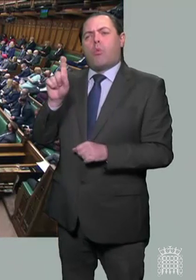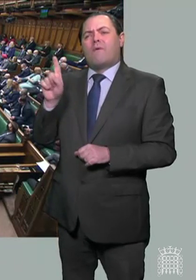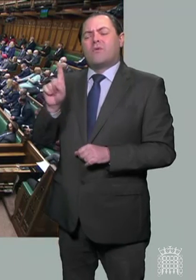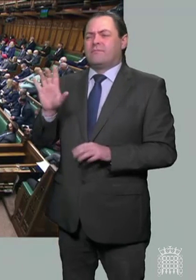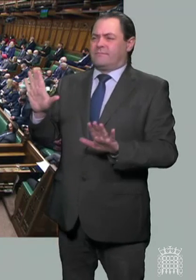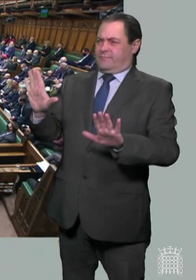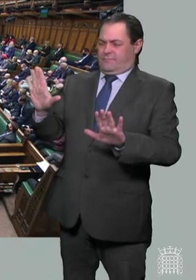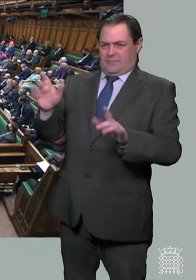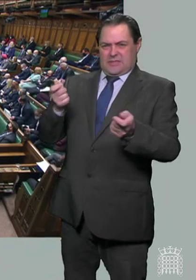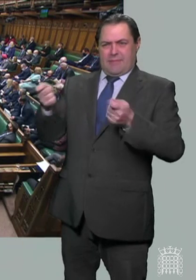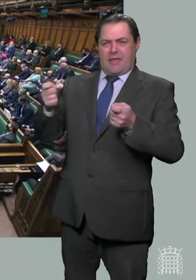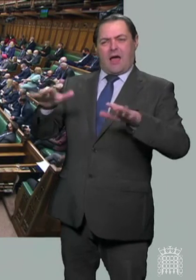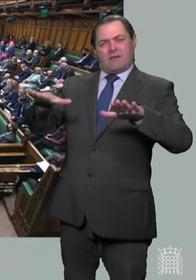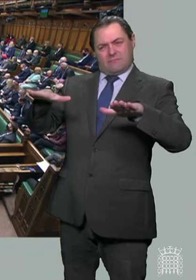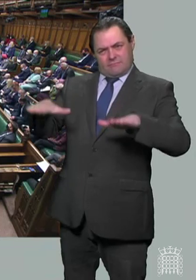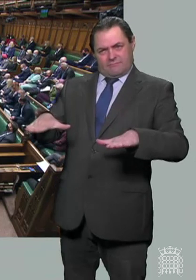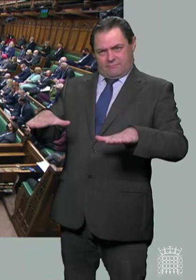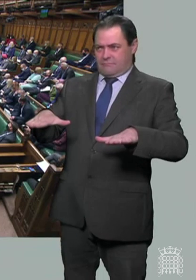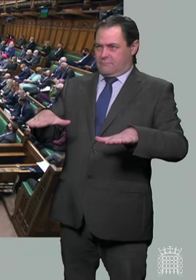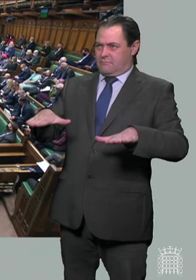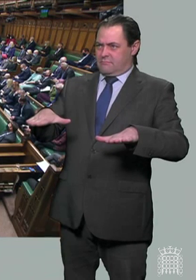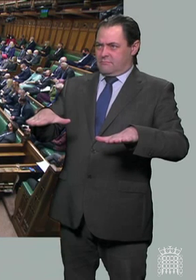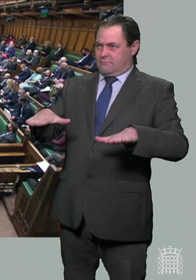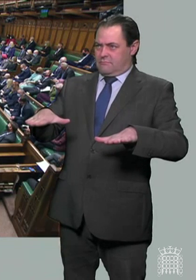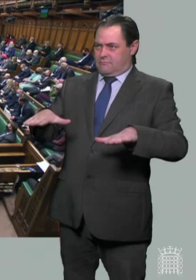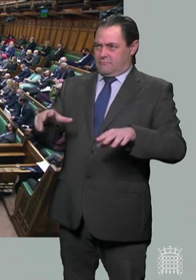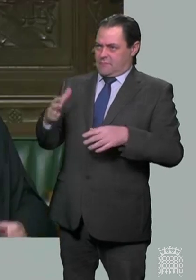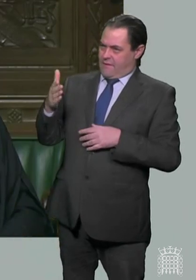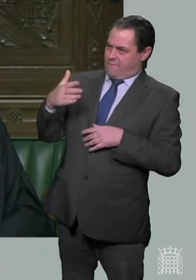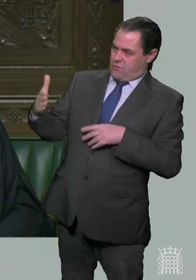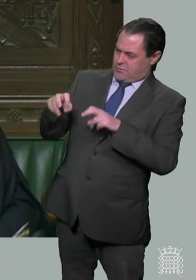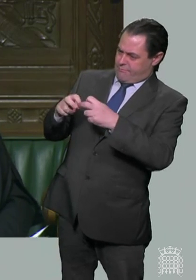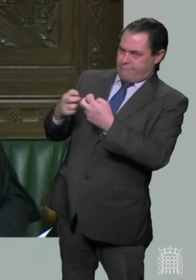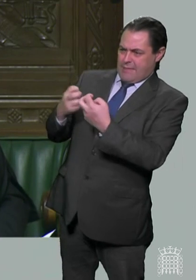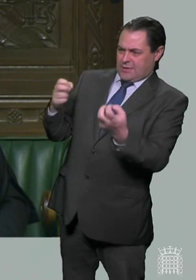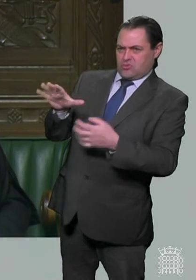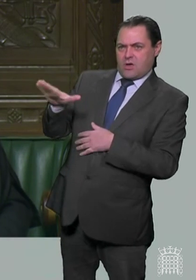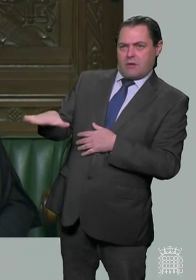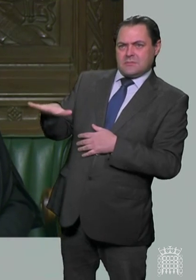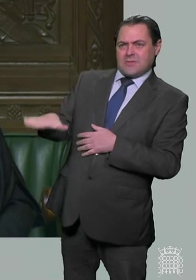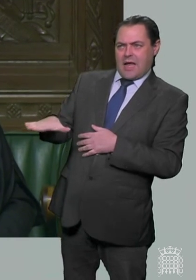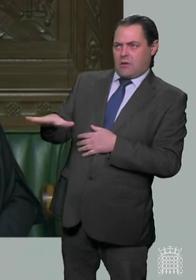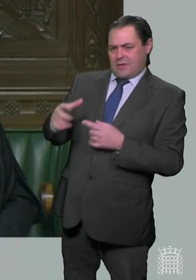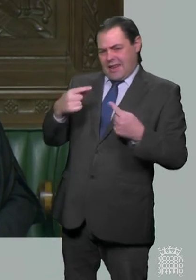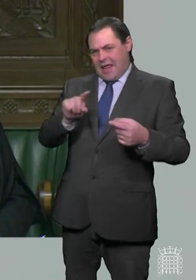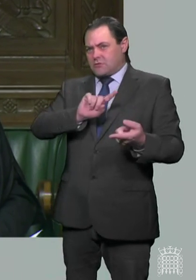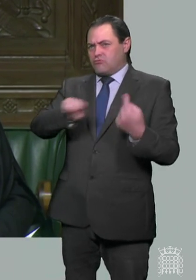Order. I expect Front Benchers to behave better than they are doing at the moment.